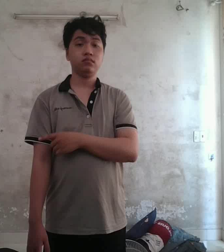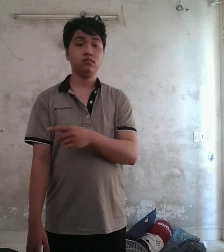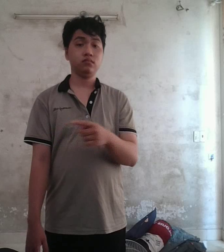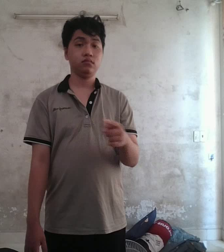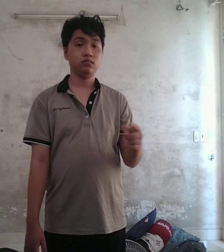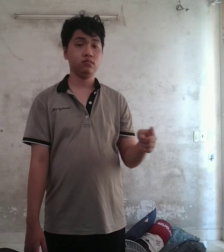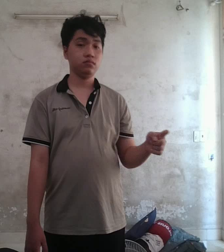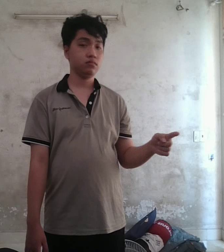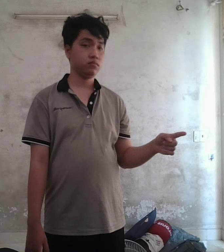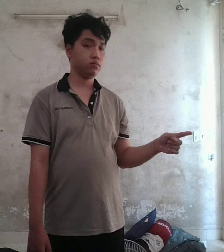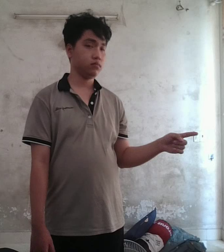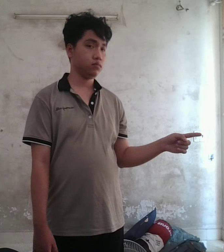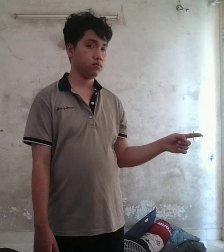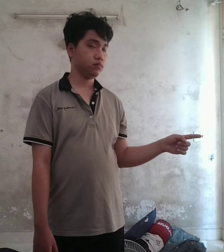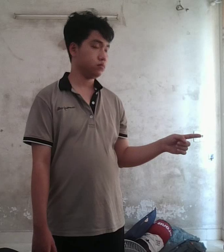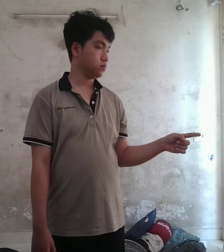cac ban